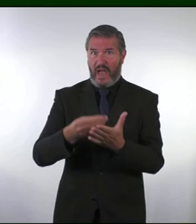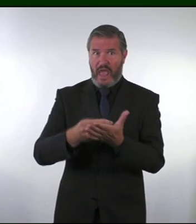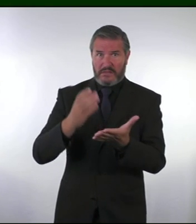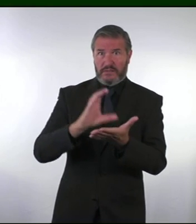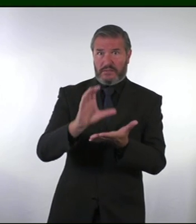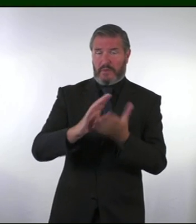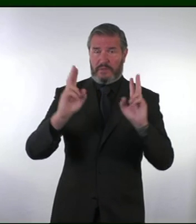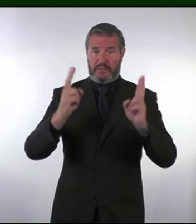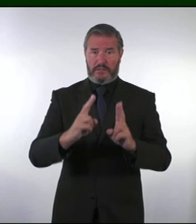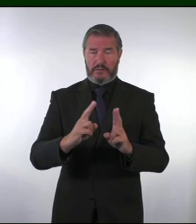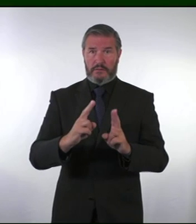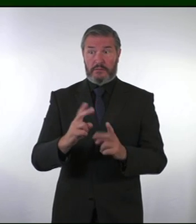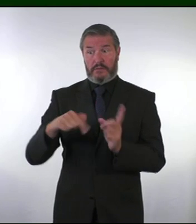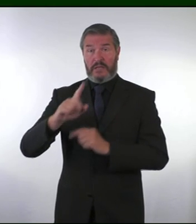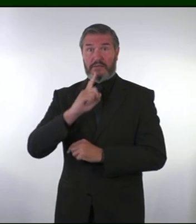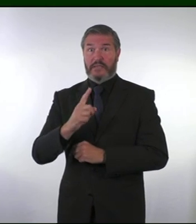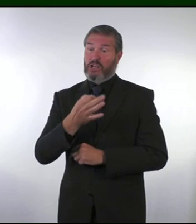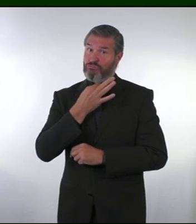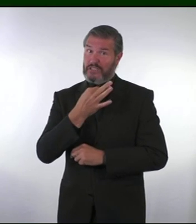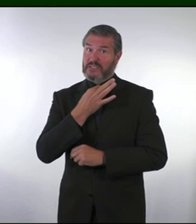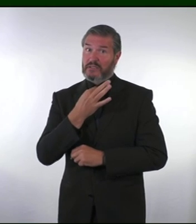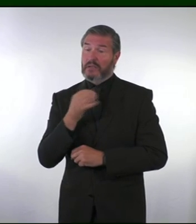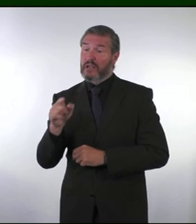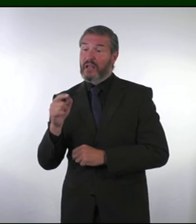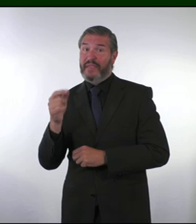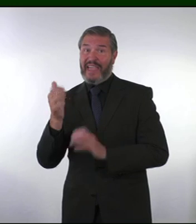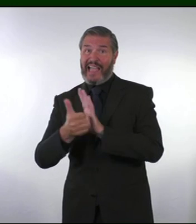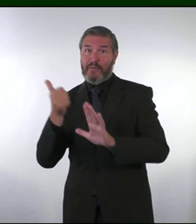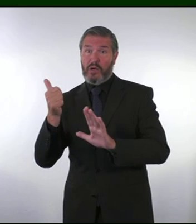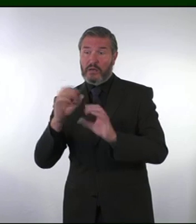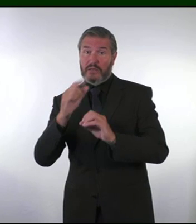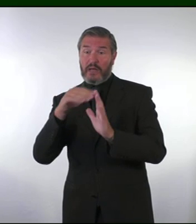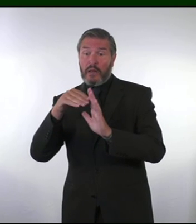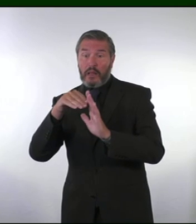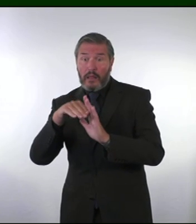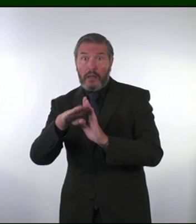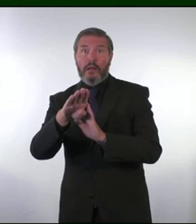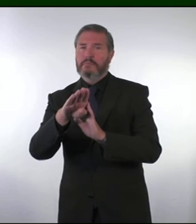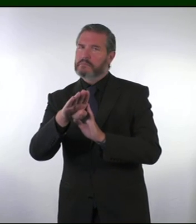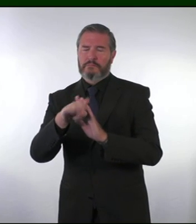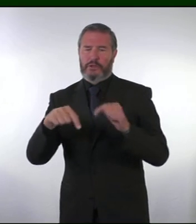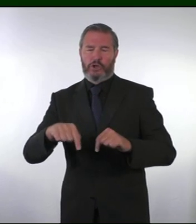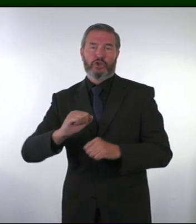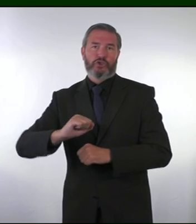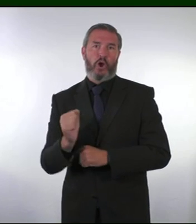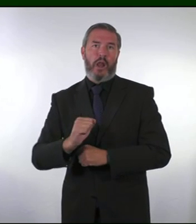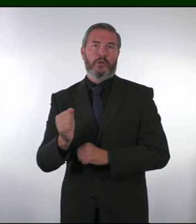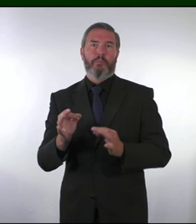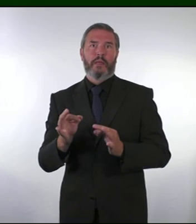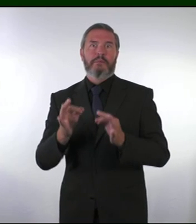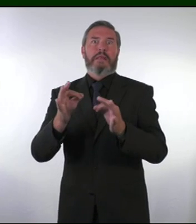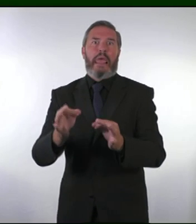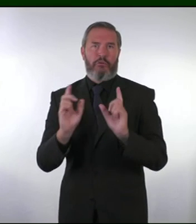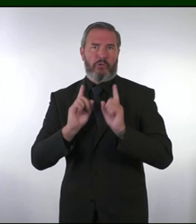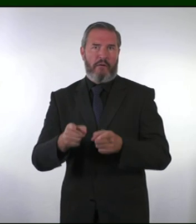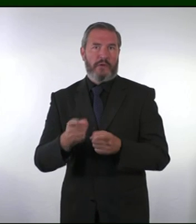They warned that measures that risk a second wave of the virus would delay recovery in Scotland until 2024.